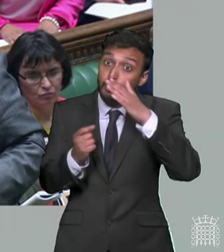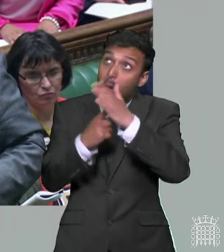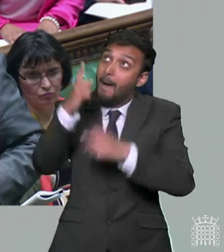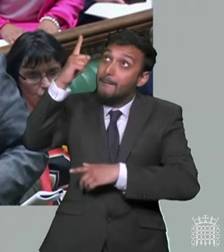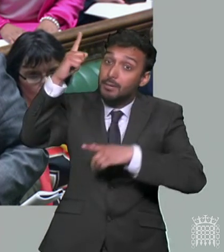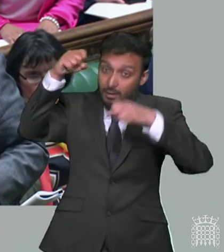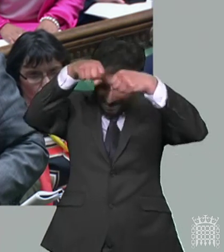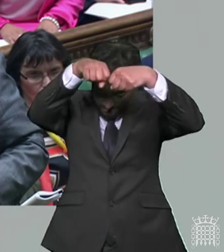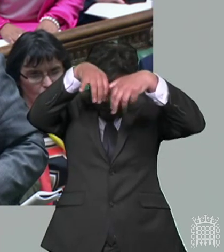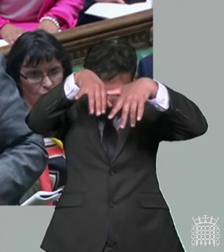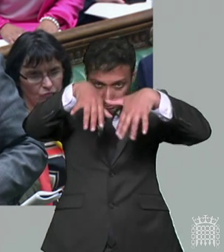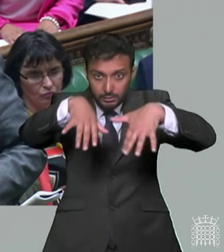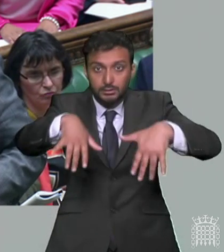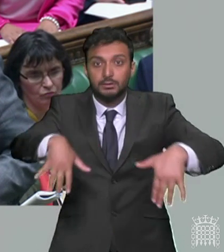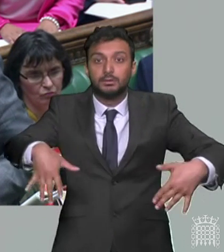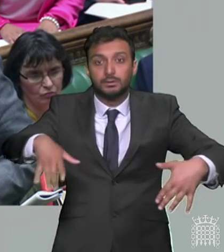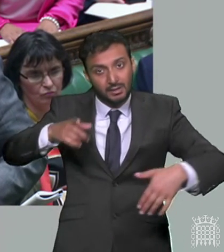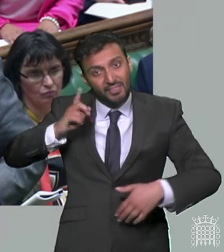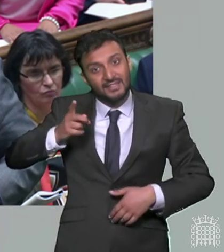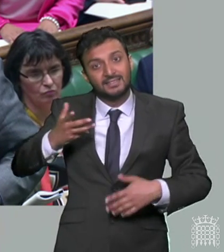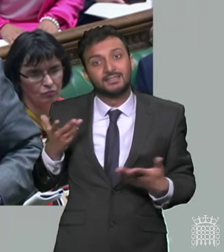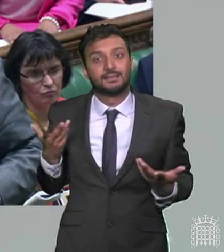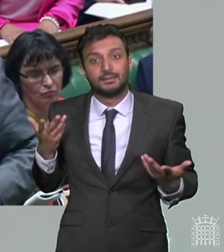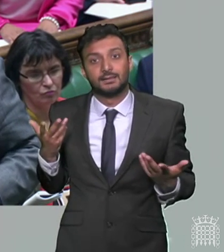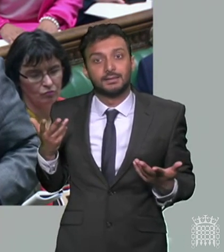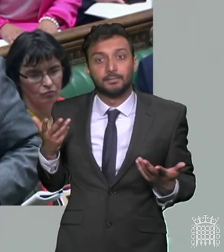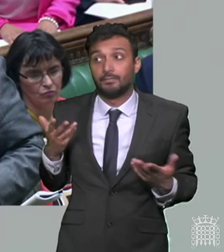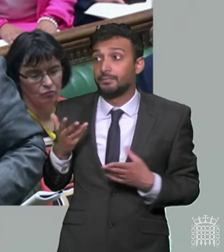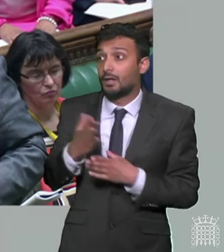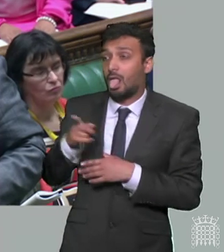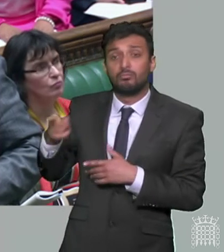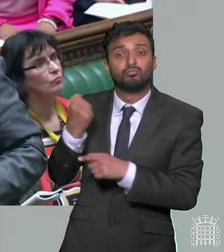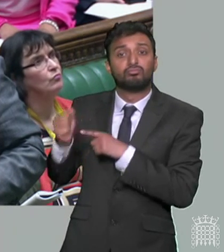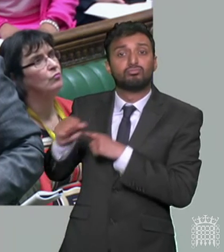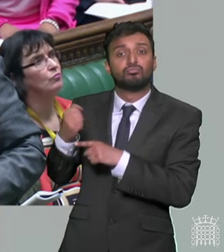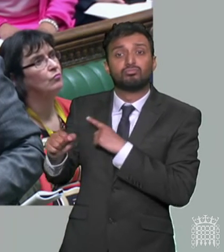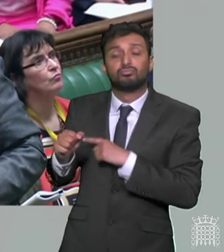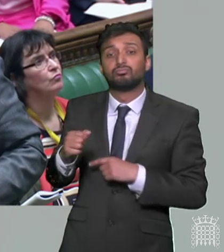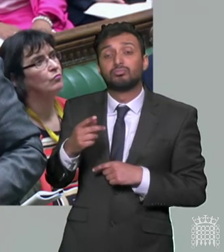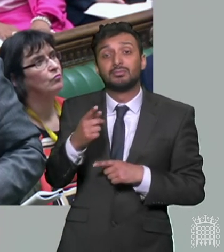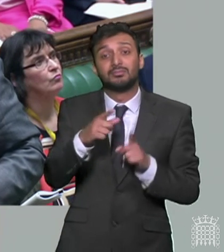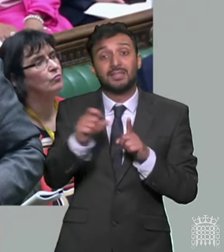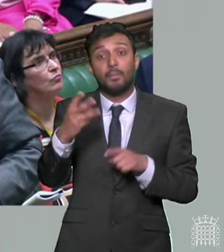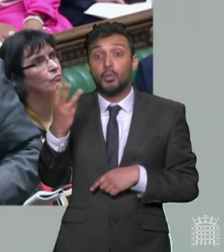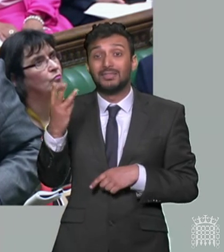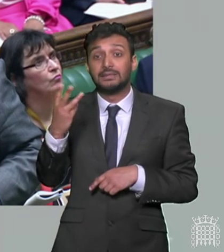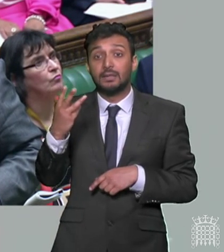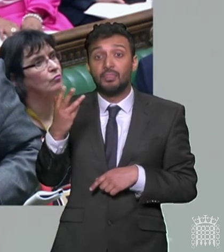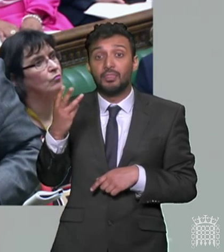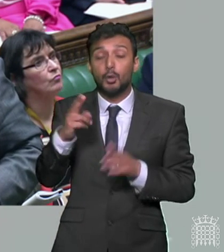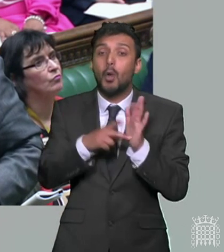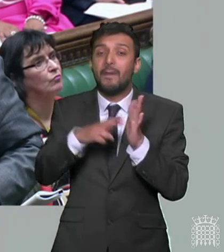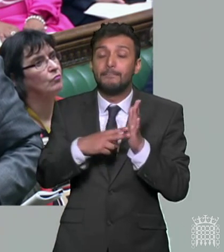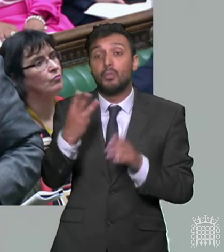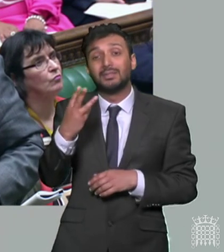The Prime Minister’s Dispatch Box denial of a party taking place on 13 November is now proven to be untrue.